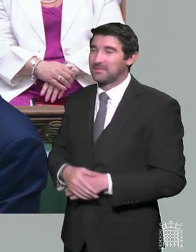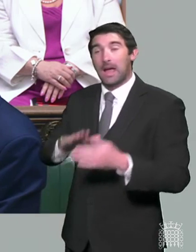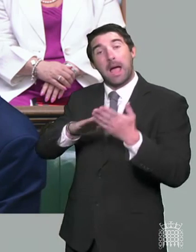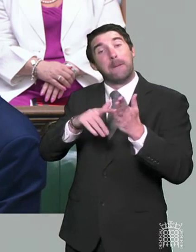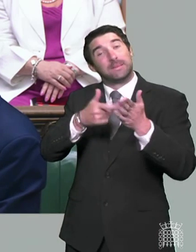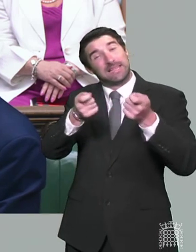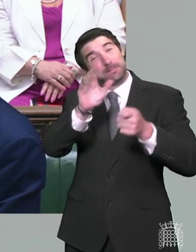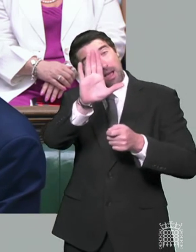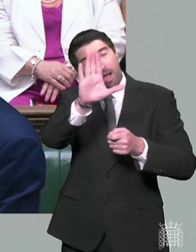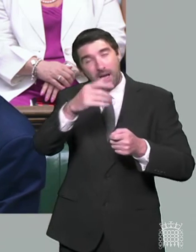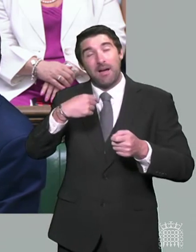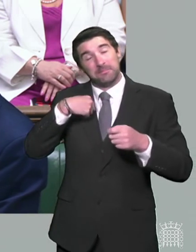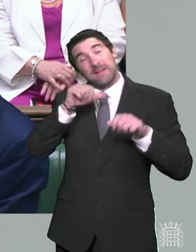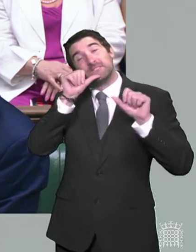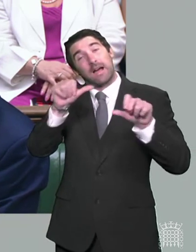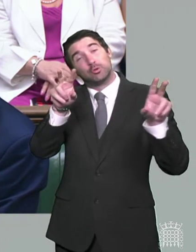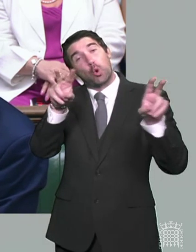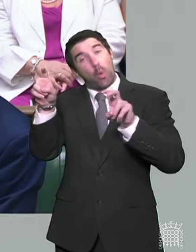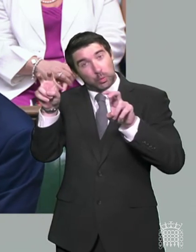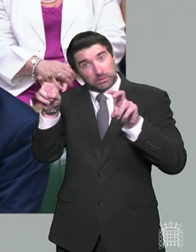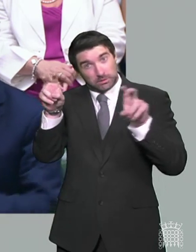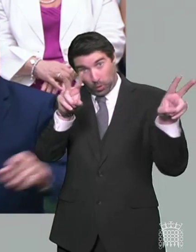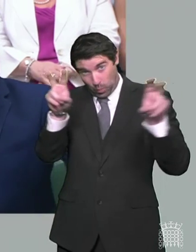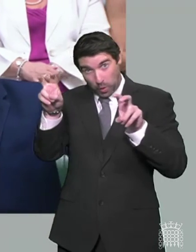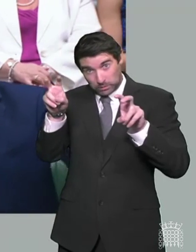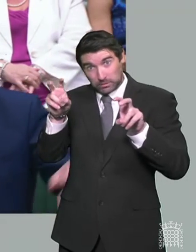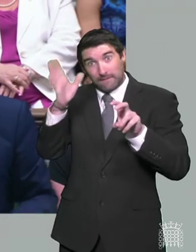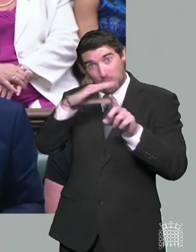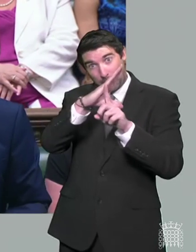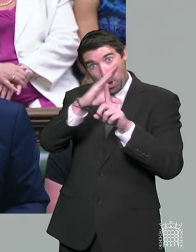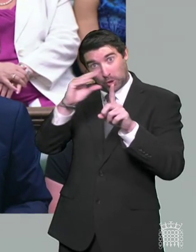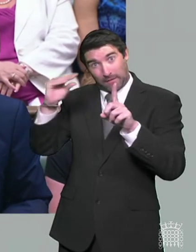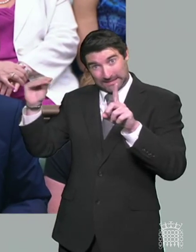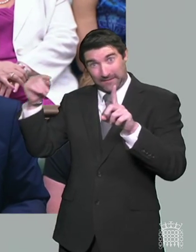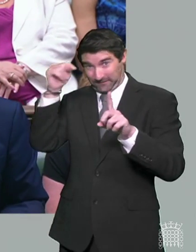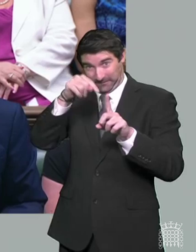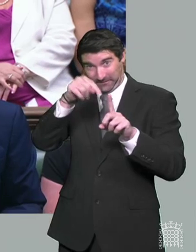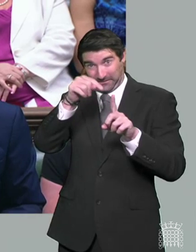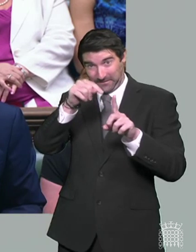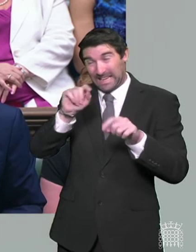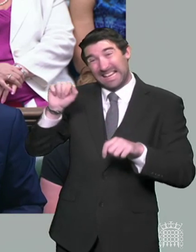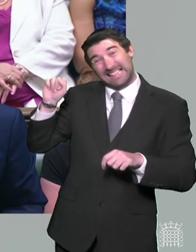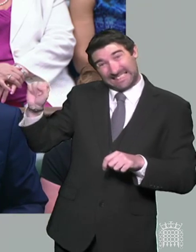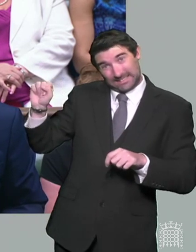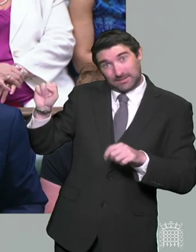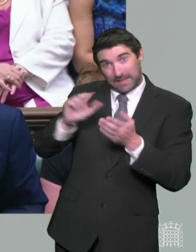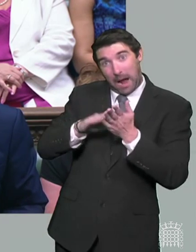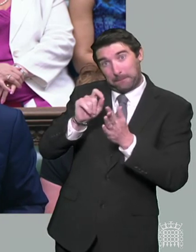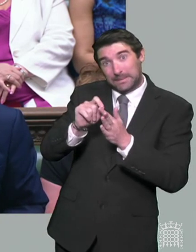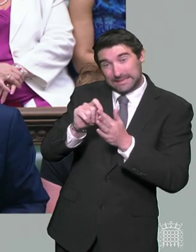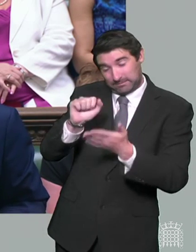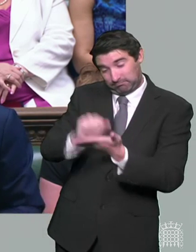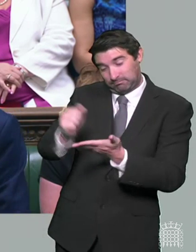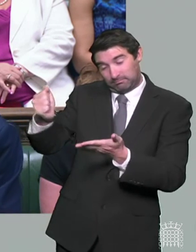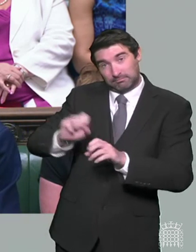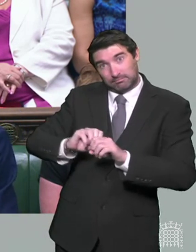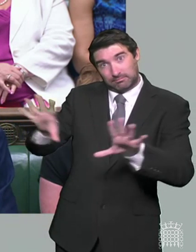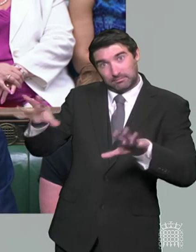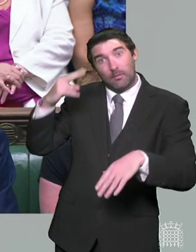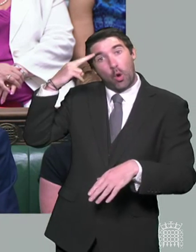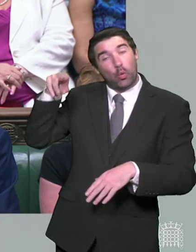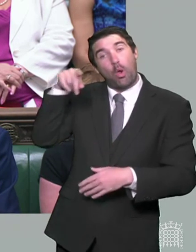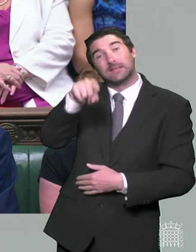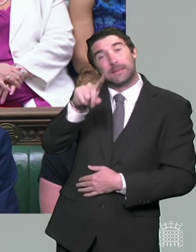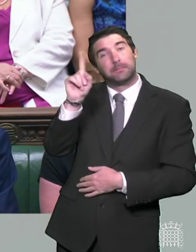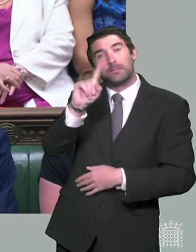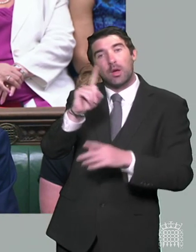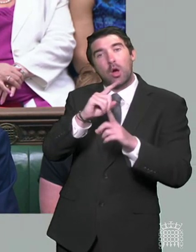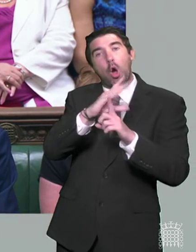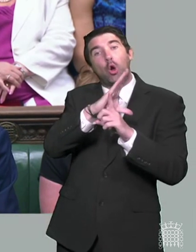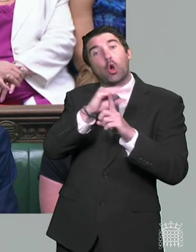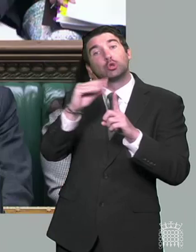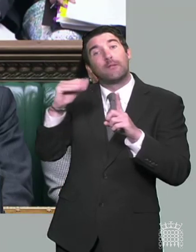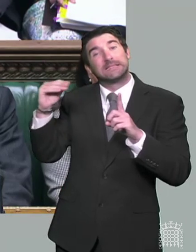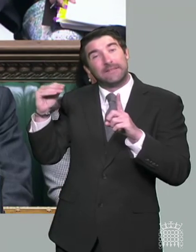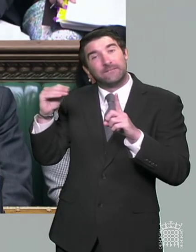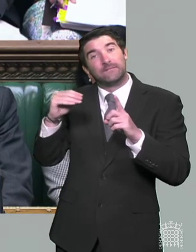My personal favourite is this. It is a document circulated by his Back Benchers, in which they call him the “Conservative Corbyn”.